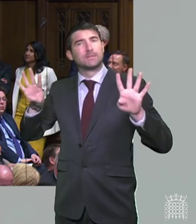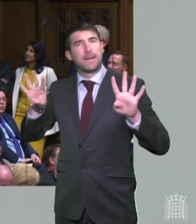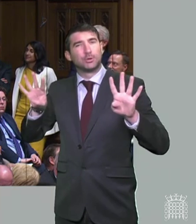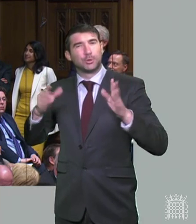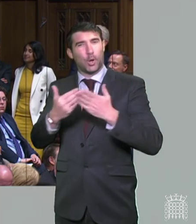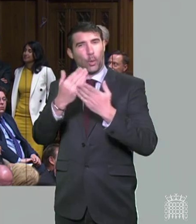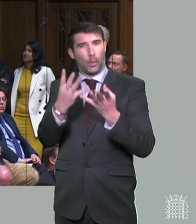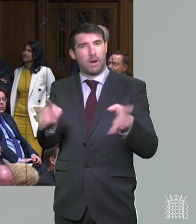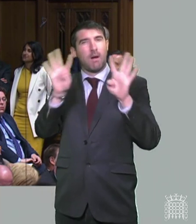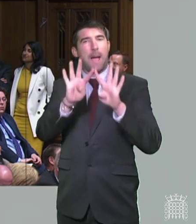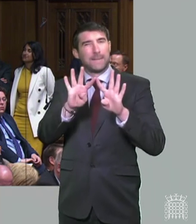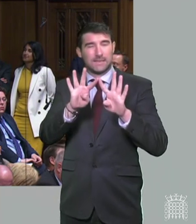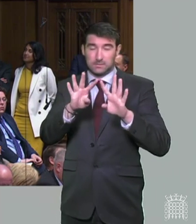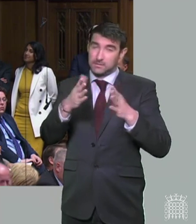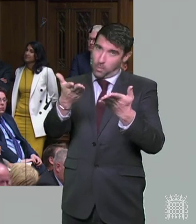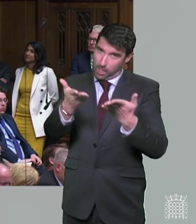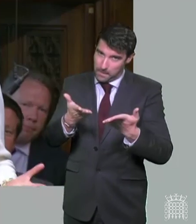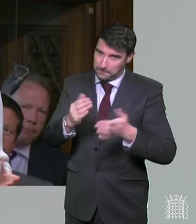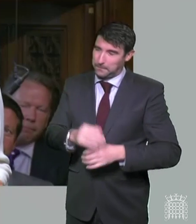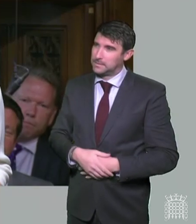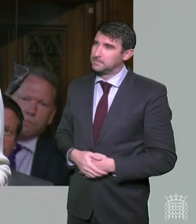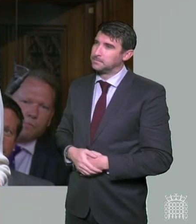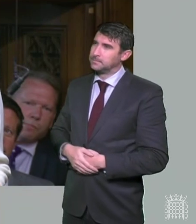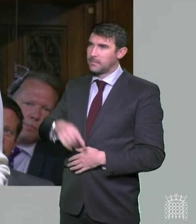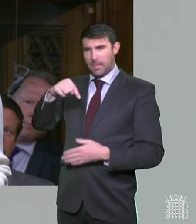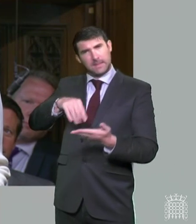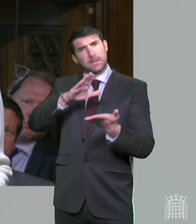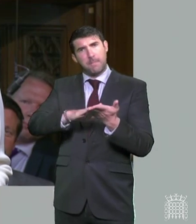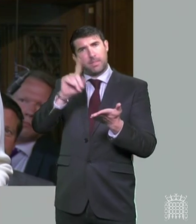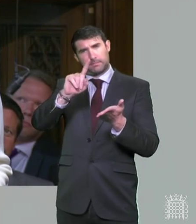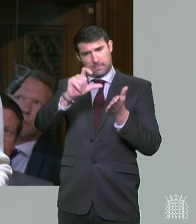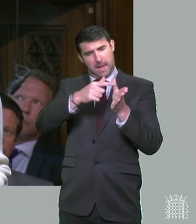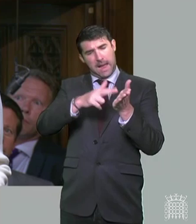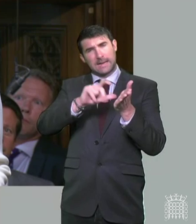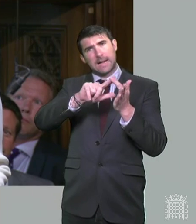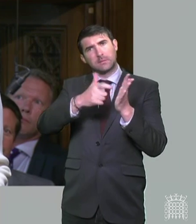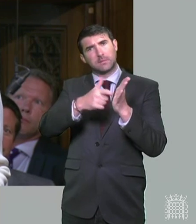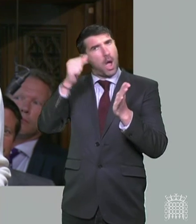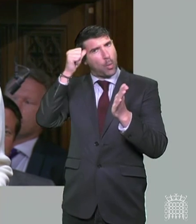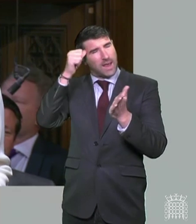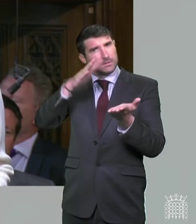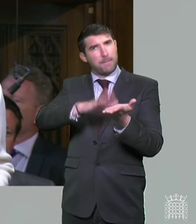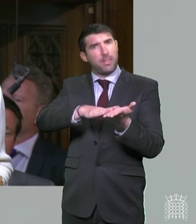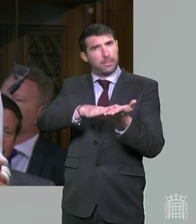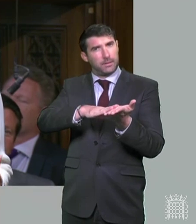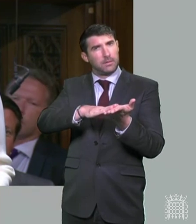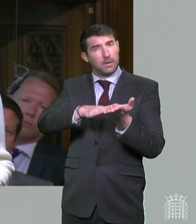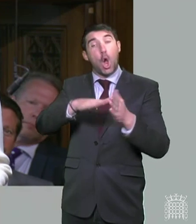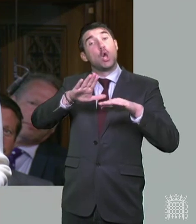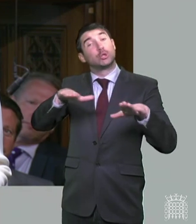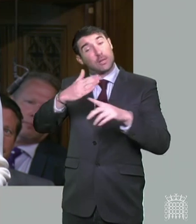September is Childhood Cancer Awareness Month, and, as my right honourable Friend knows, cancer is still the biggest killer of children under the age of 14.